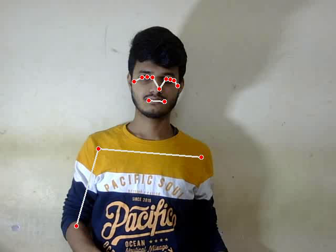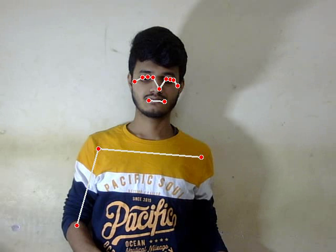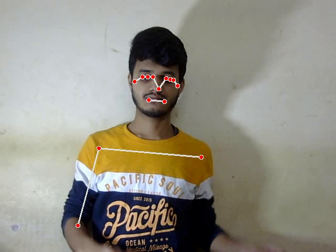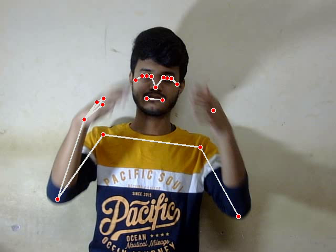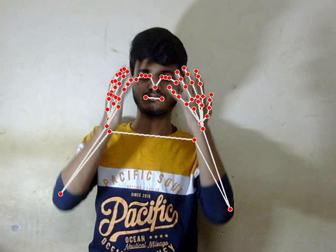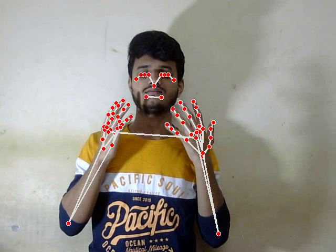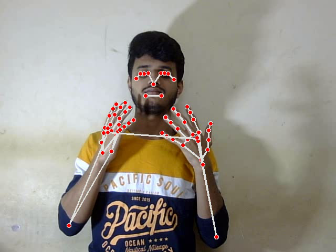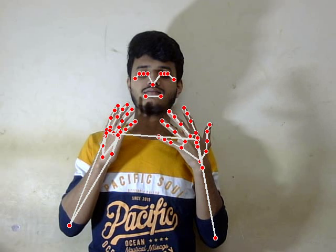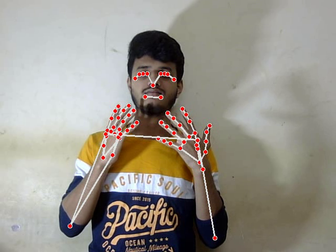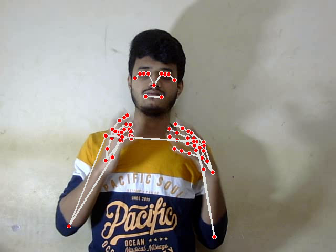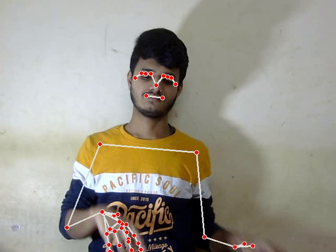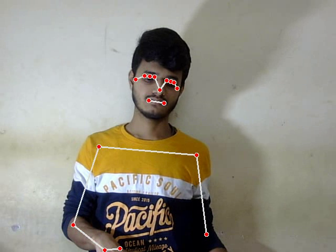sad